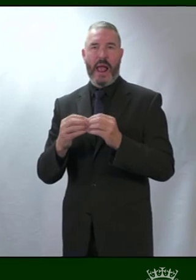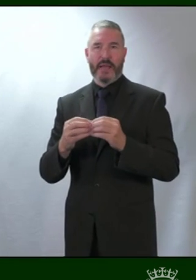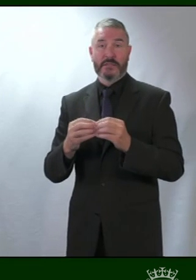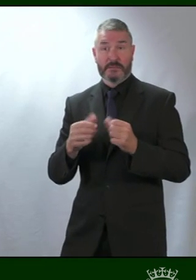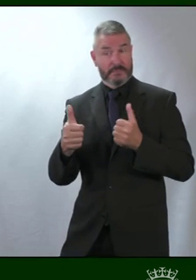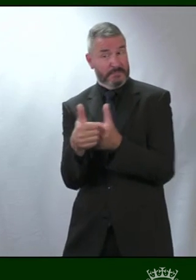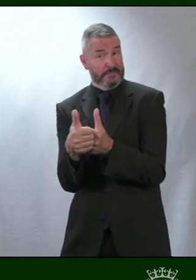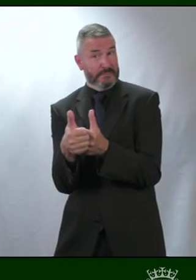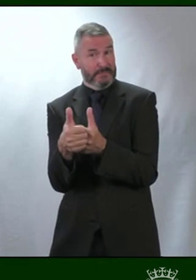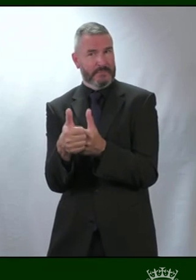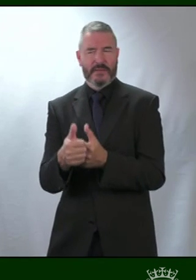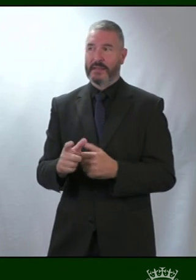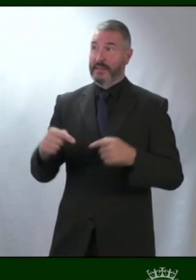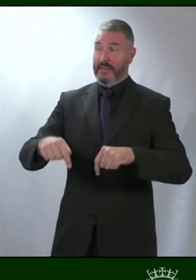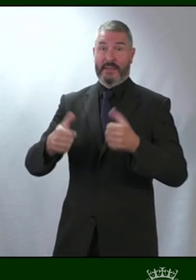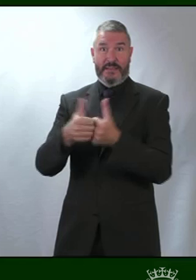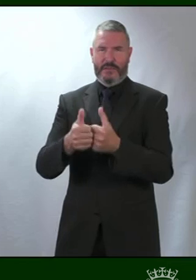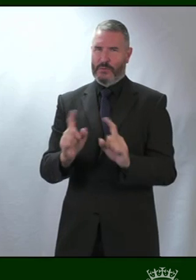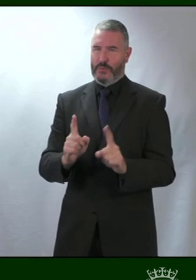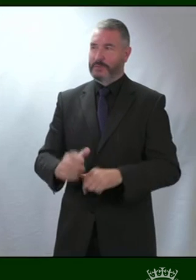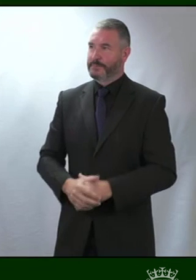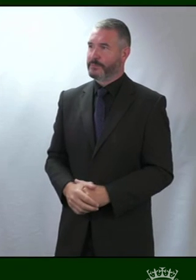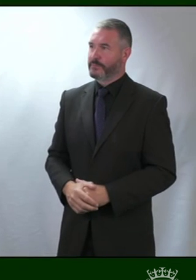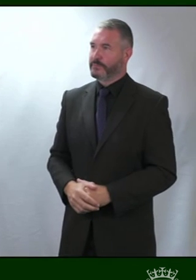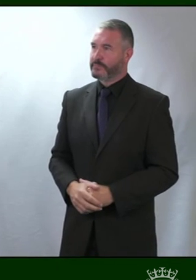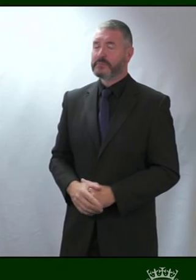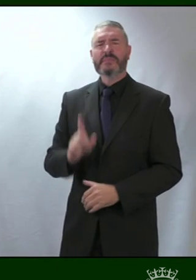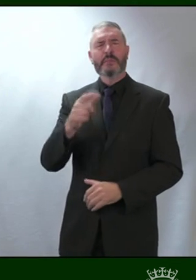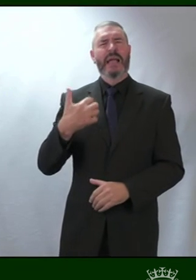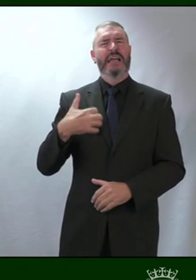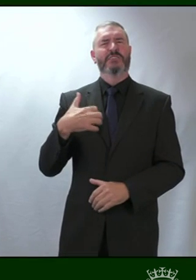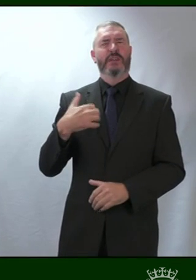AndrewBowieI couldn’t possibly, Mr Speaker—not in present company.